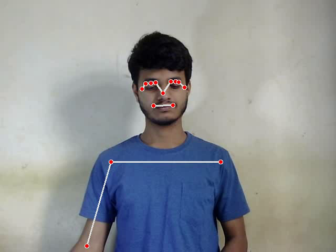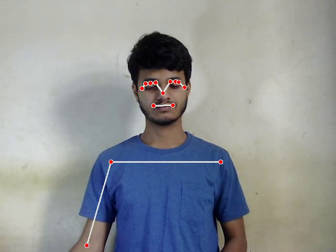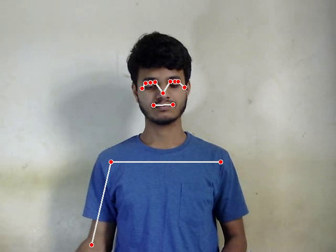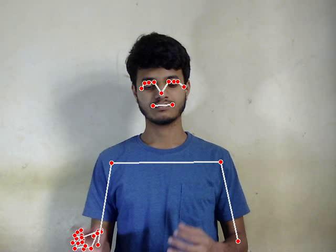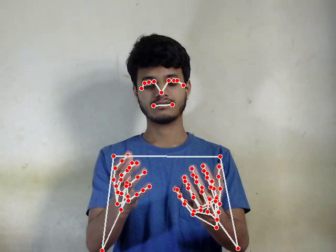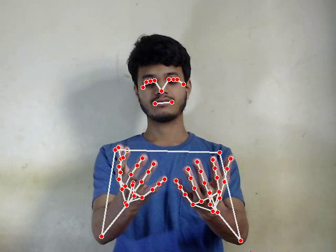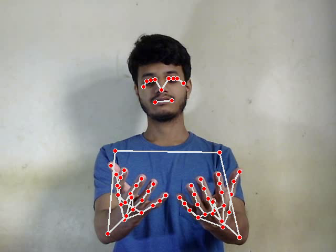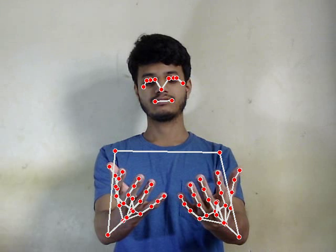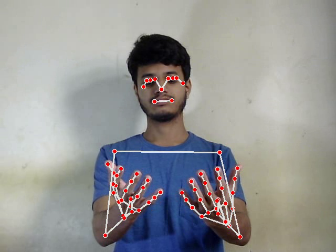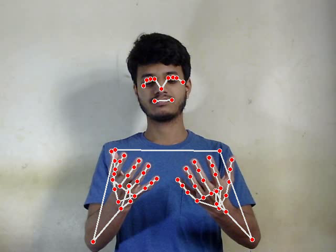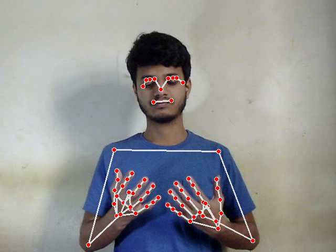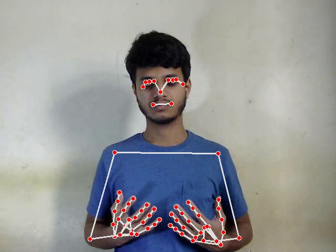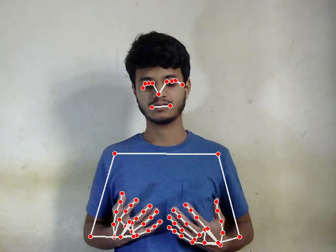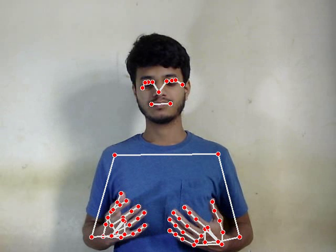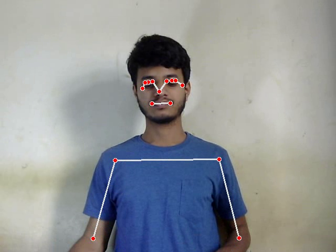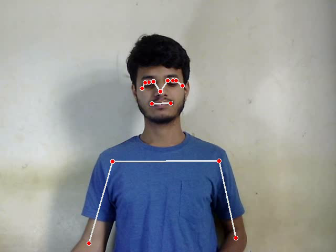want